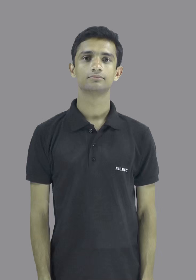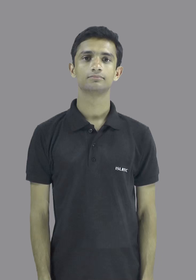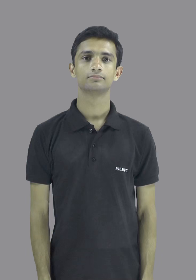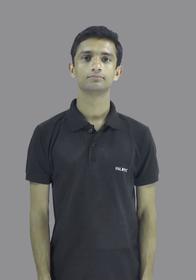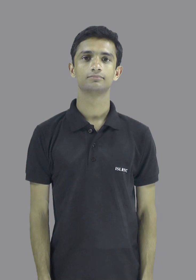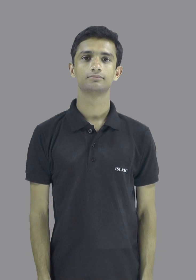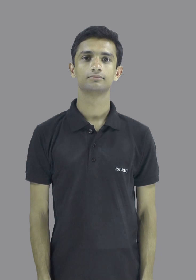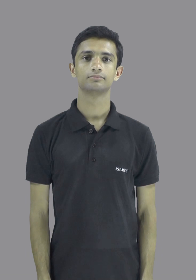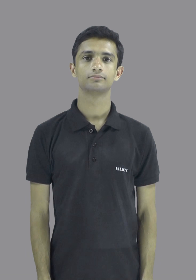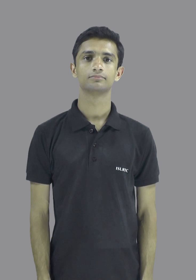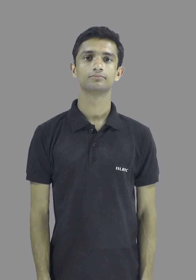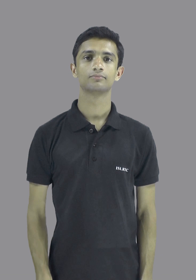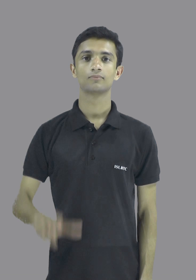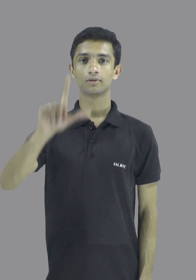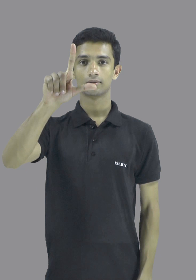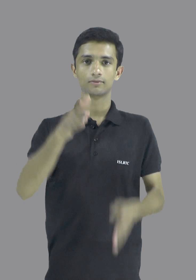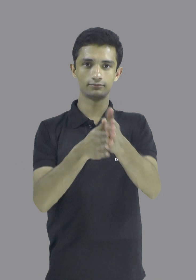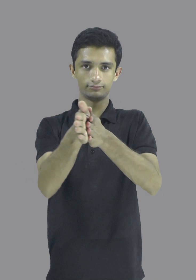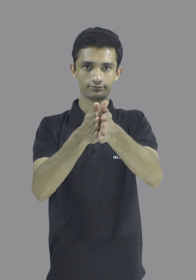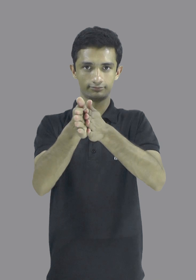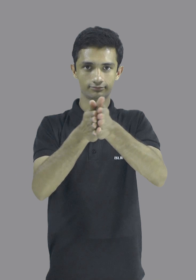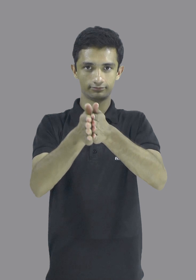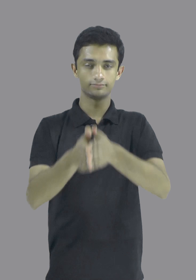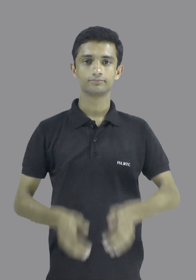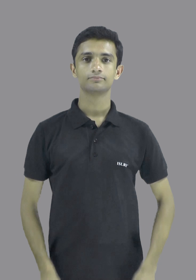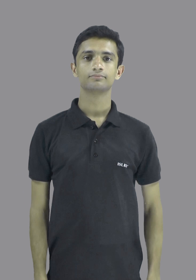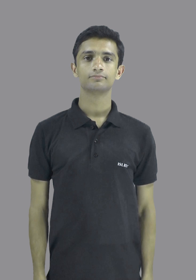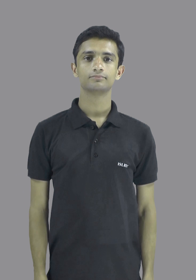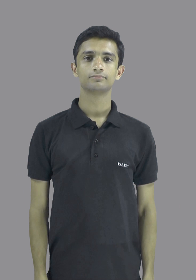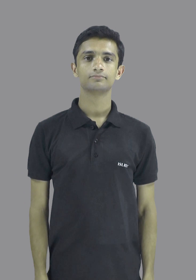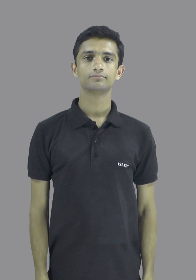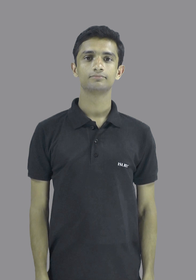Lassi